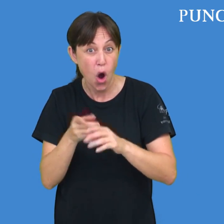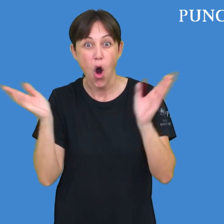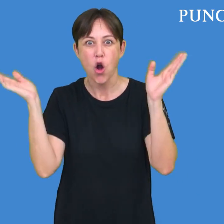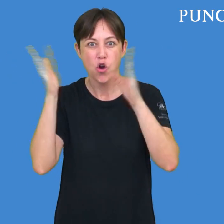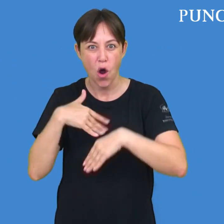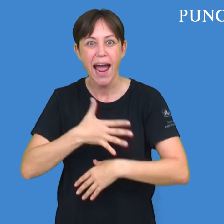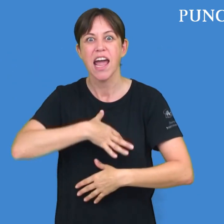haber no